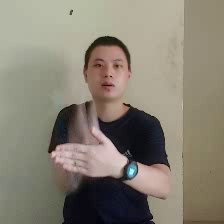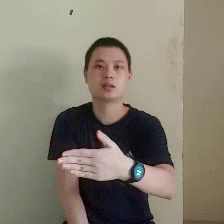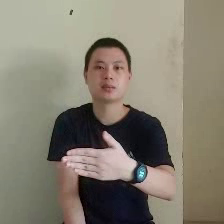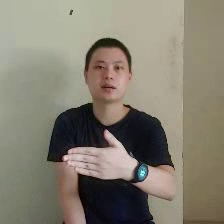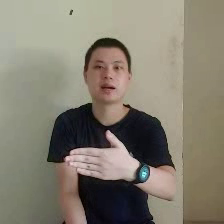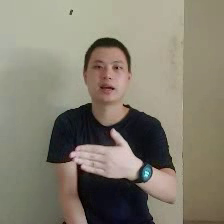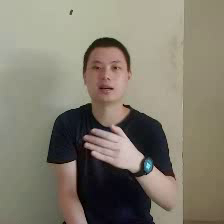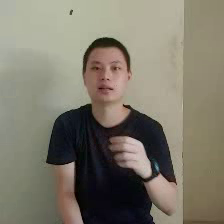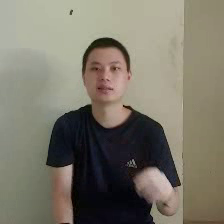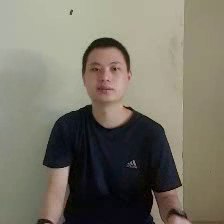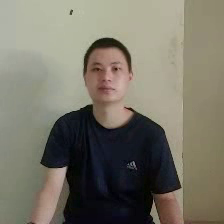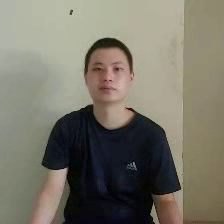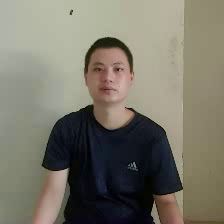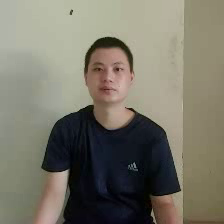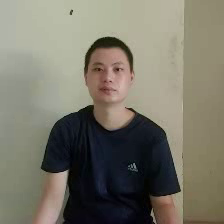Phạt